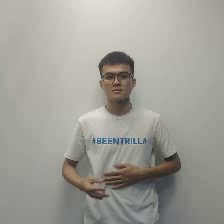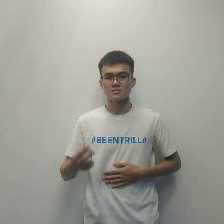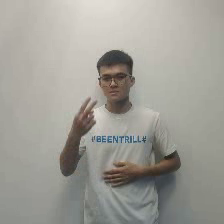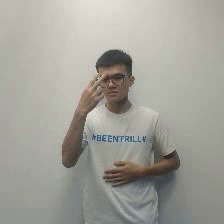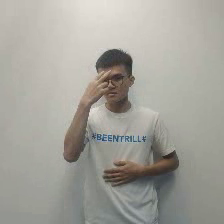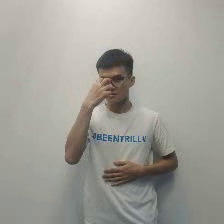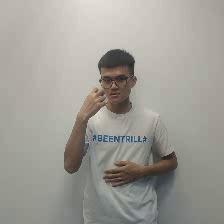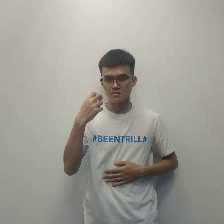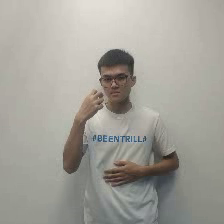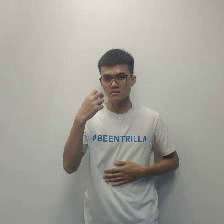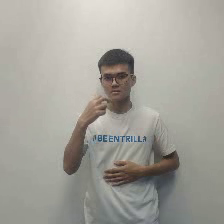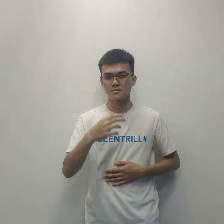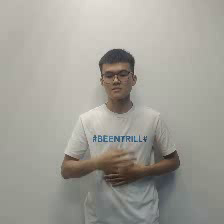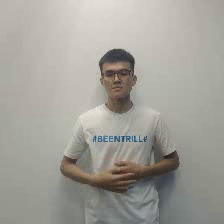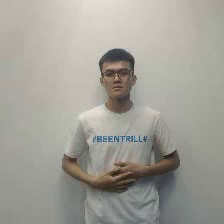Khóc